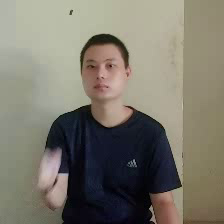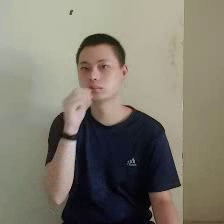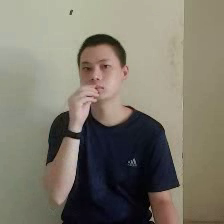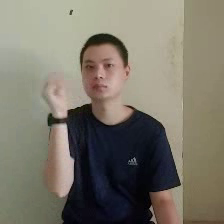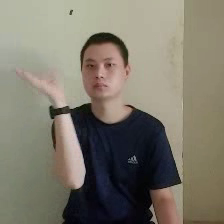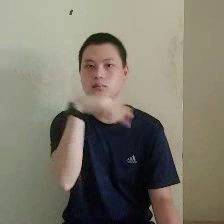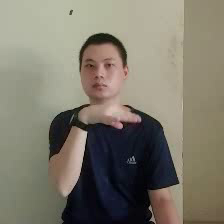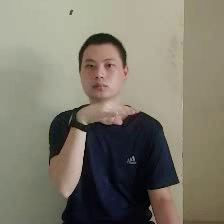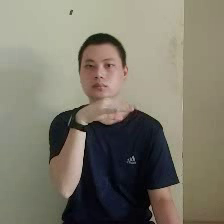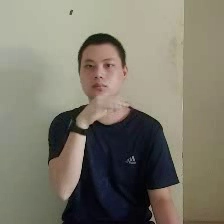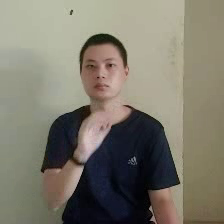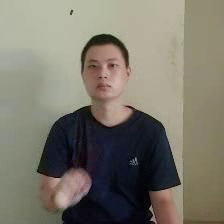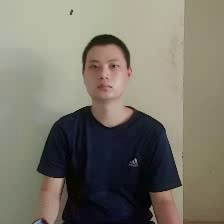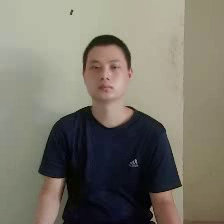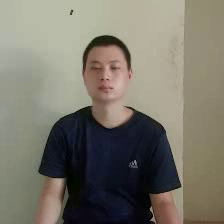Nói xấu